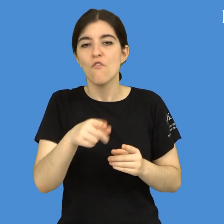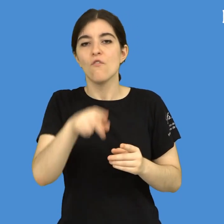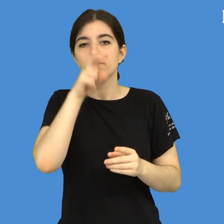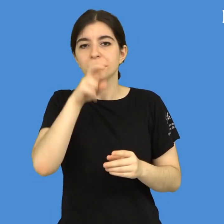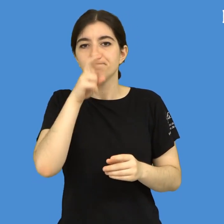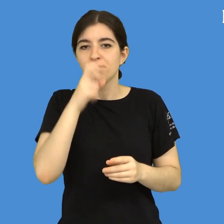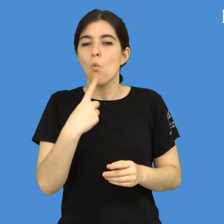respirar